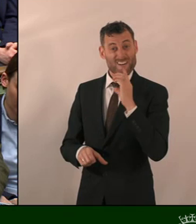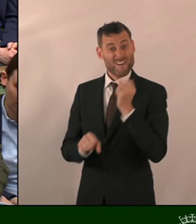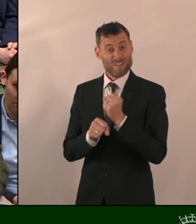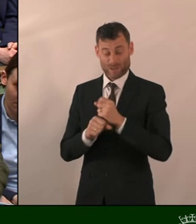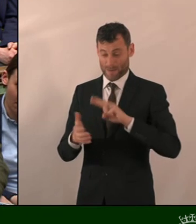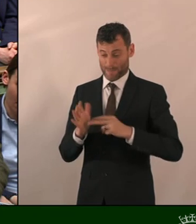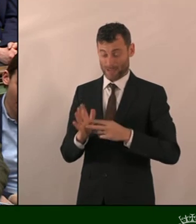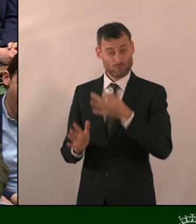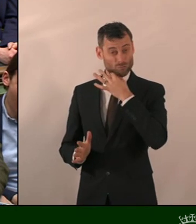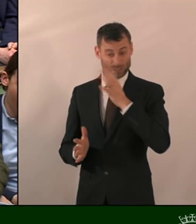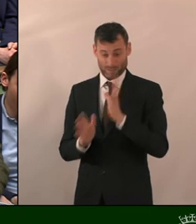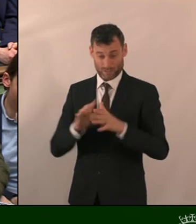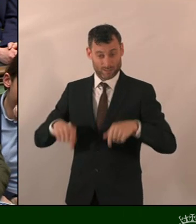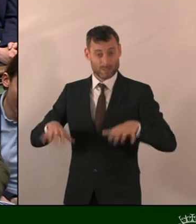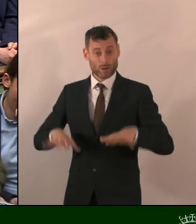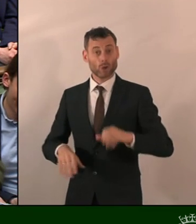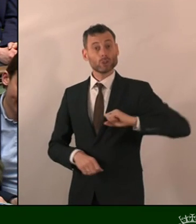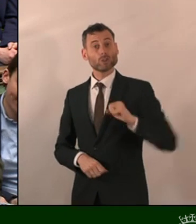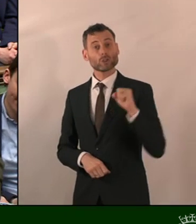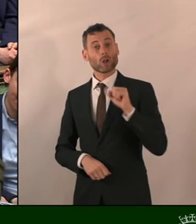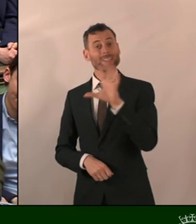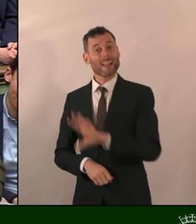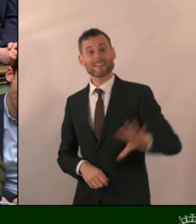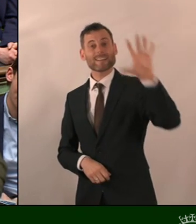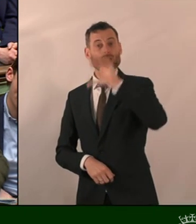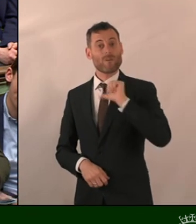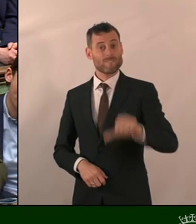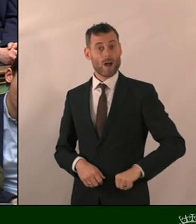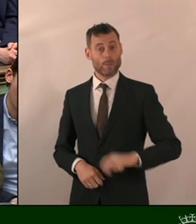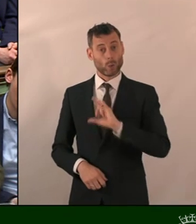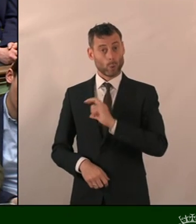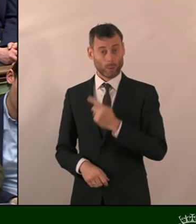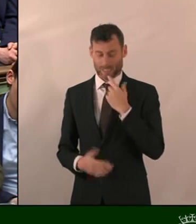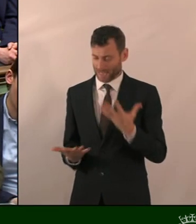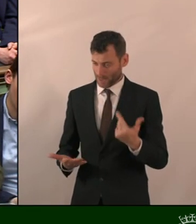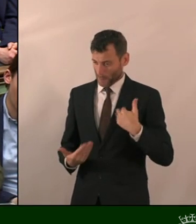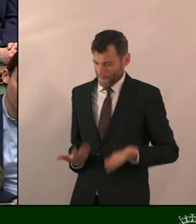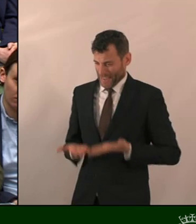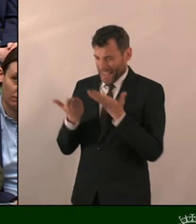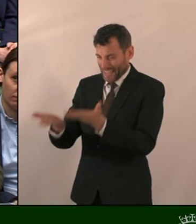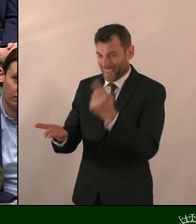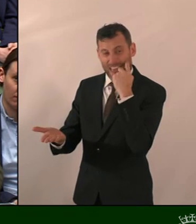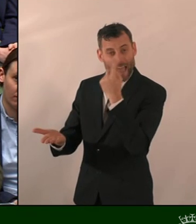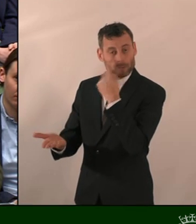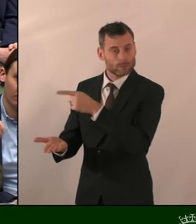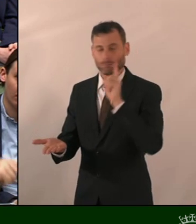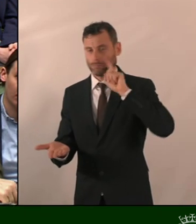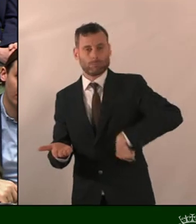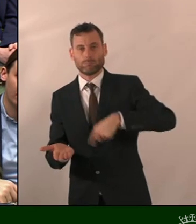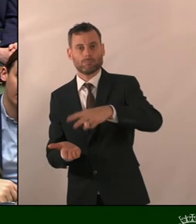Scotland’s National Farmers Union says that its evidence has been “disregarded” by the UK Government.